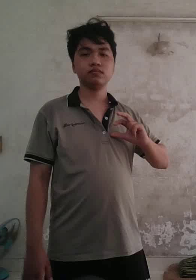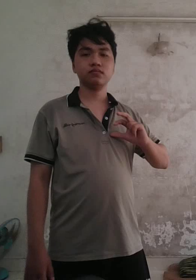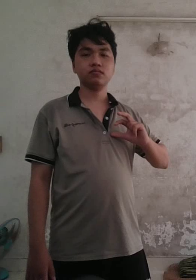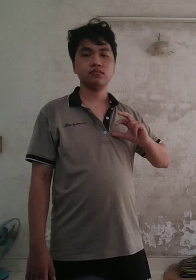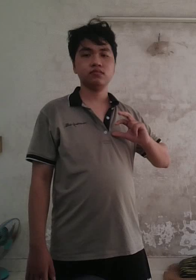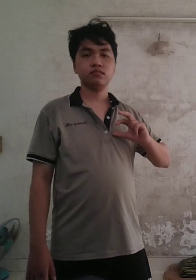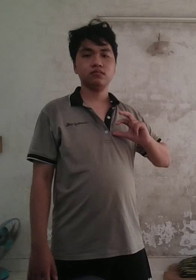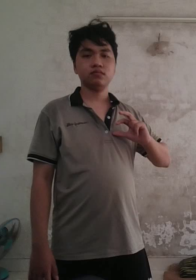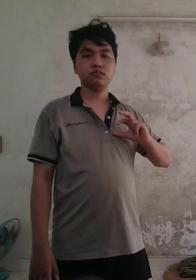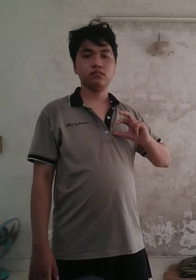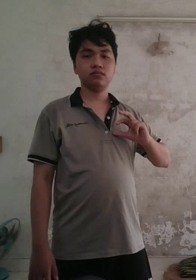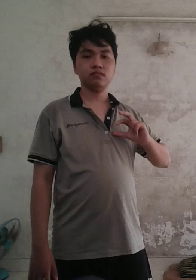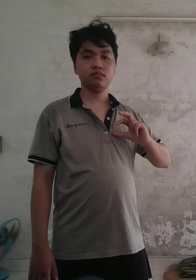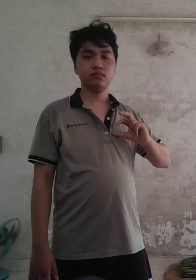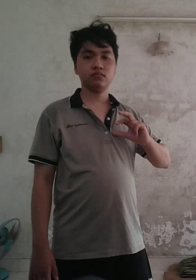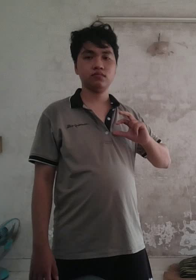giau co